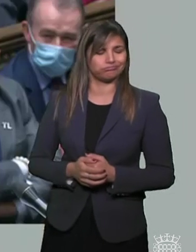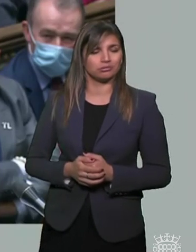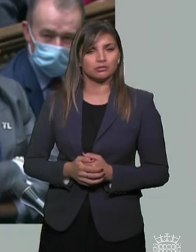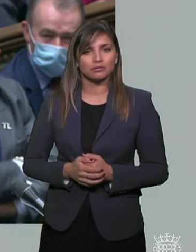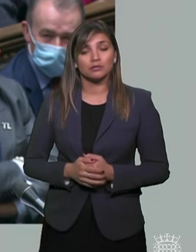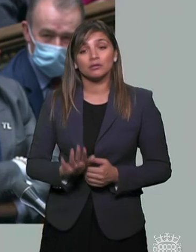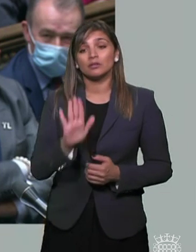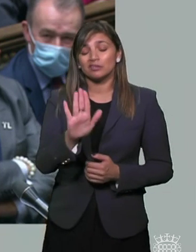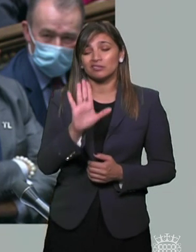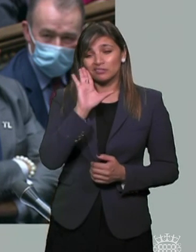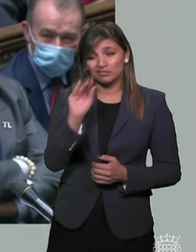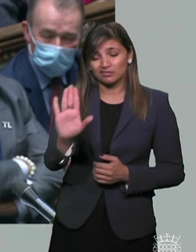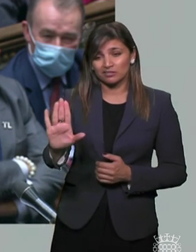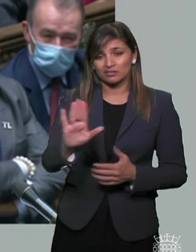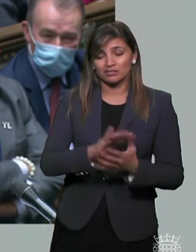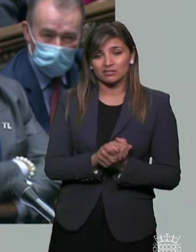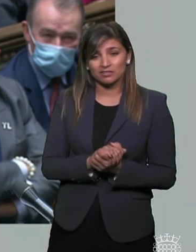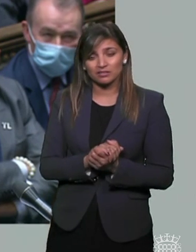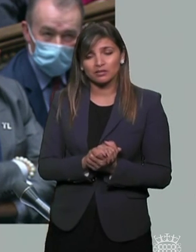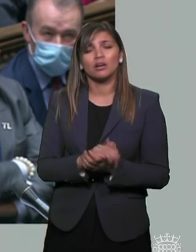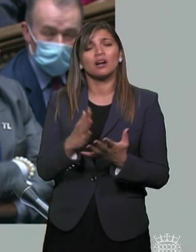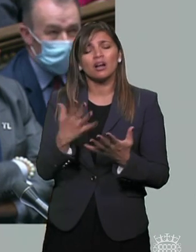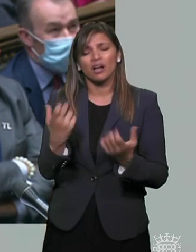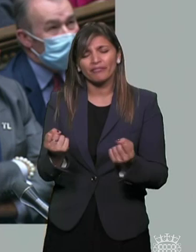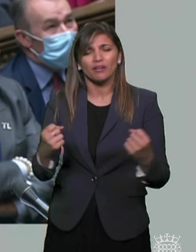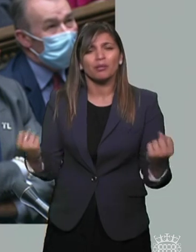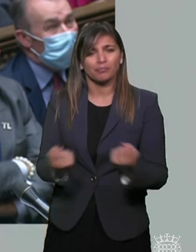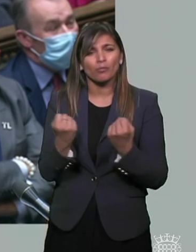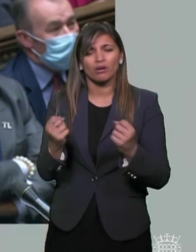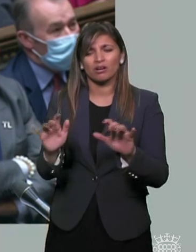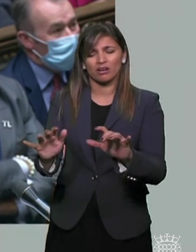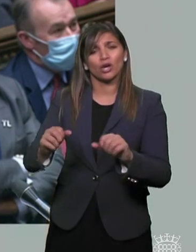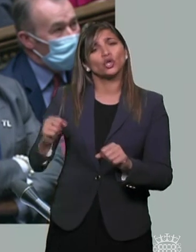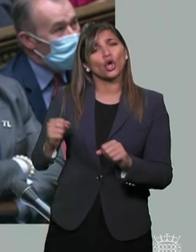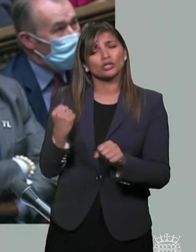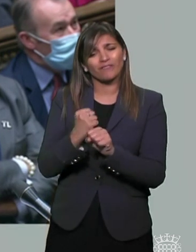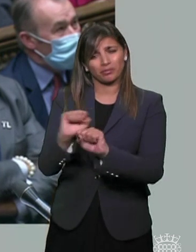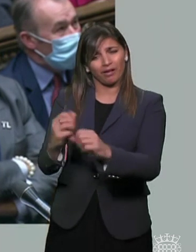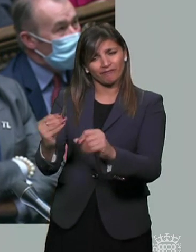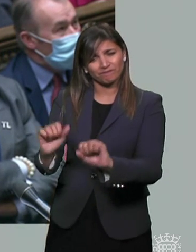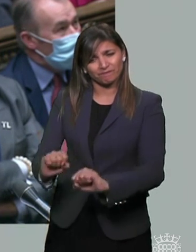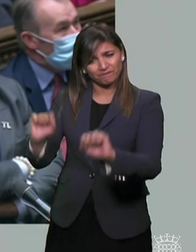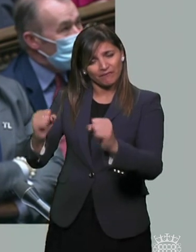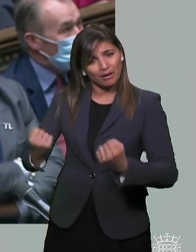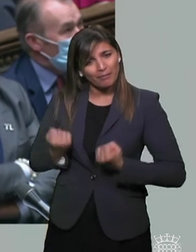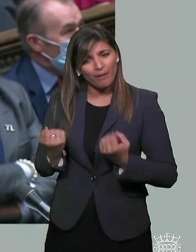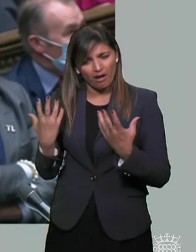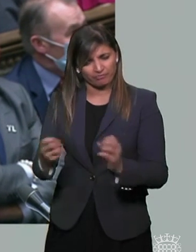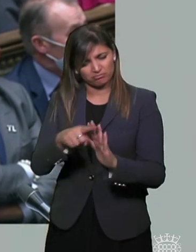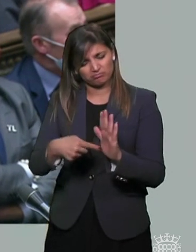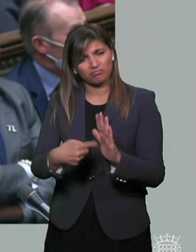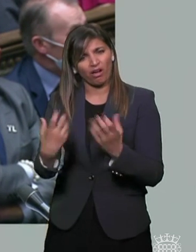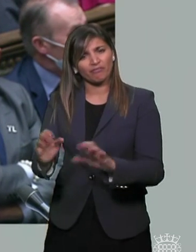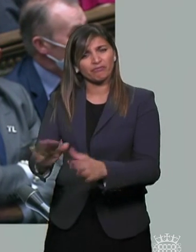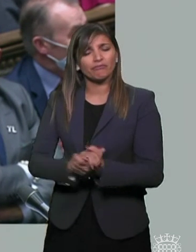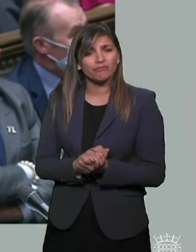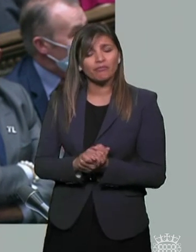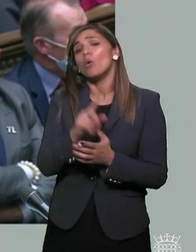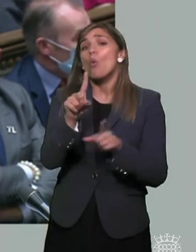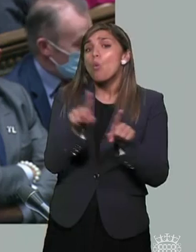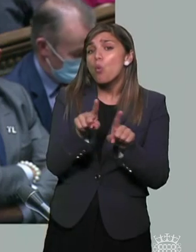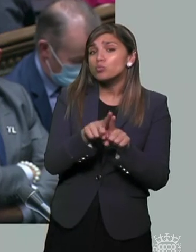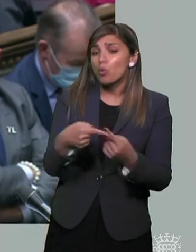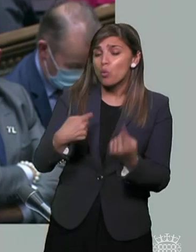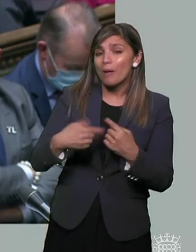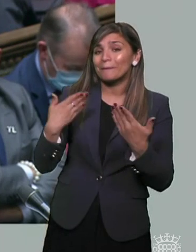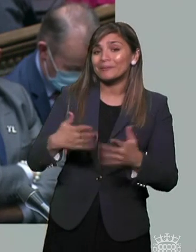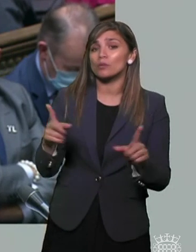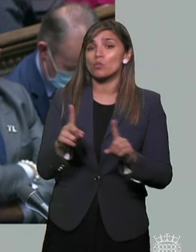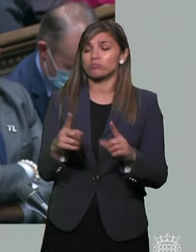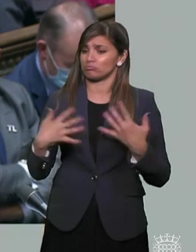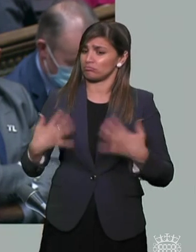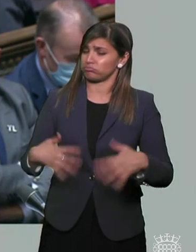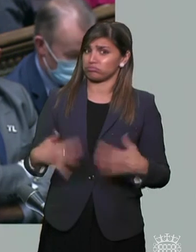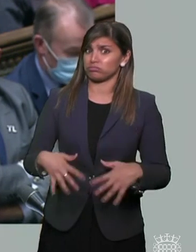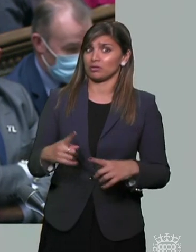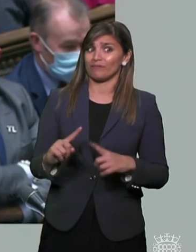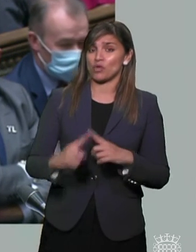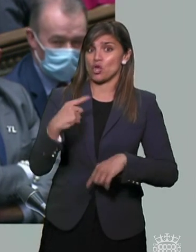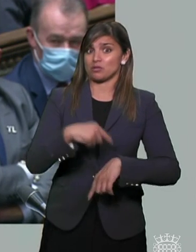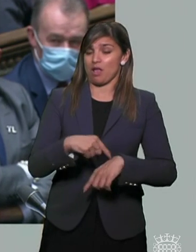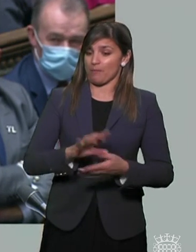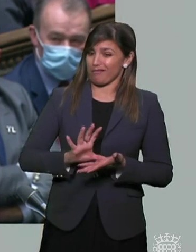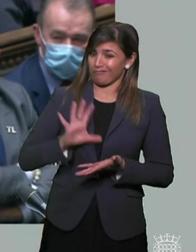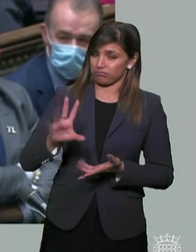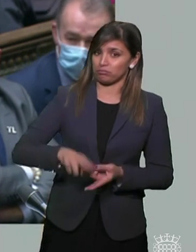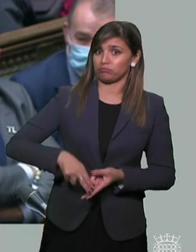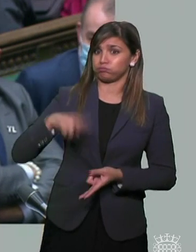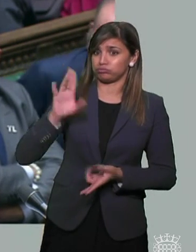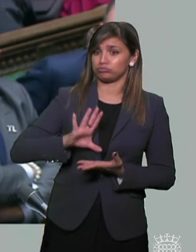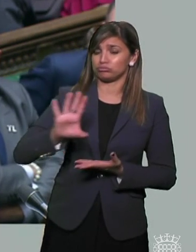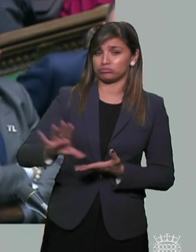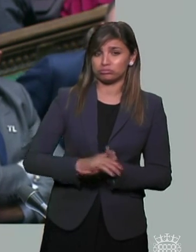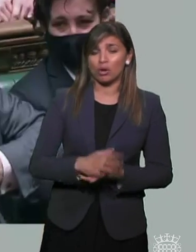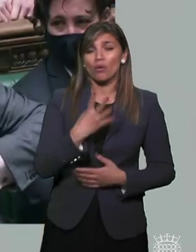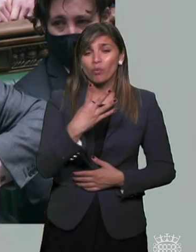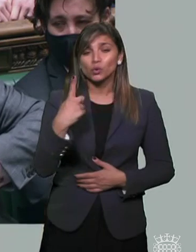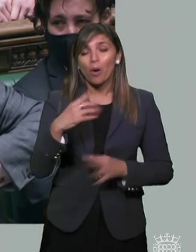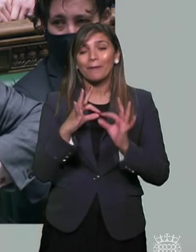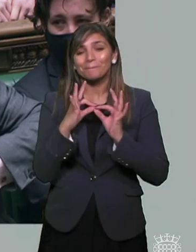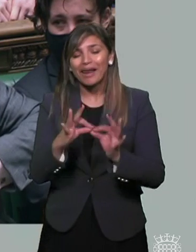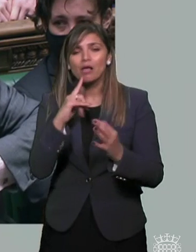I can tell him that the Scottish Administration have the powers, and, moreover, that we have delivered a record settlement for Scotland of £41 billion.